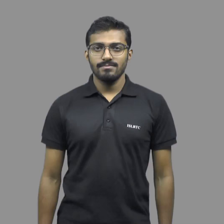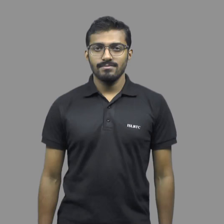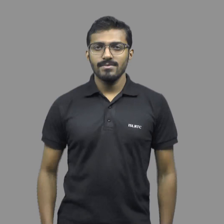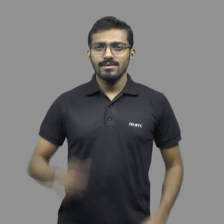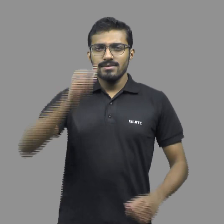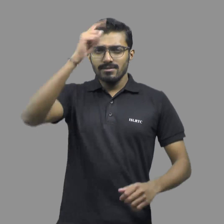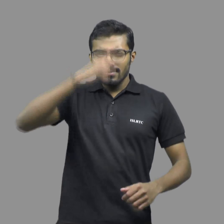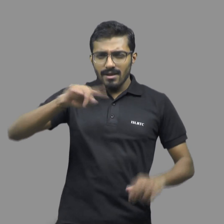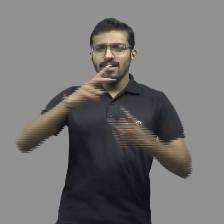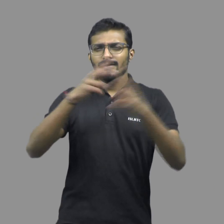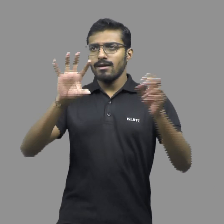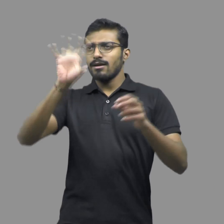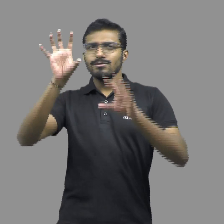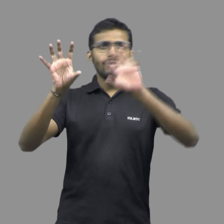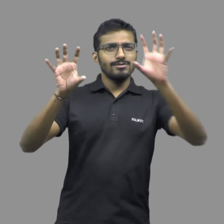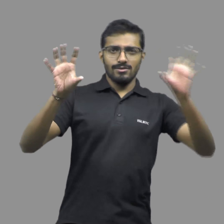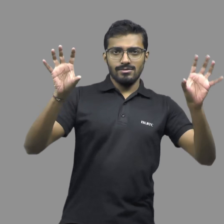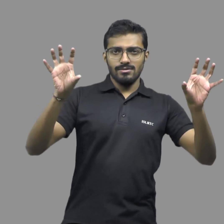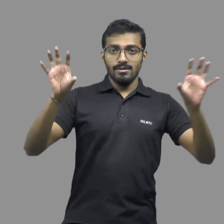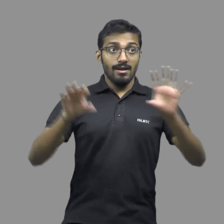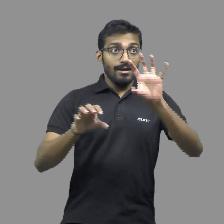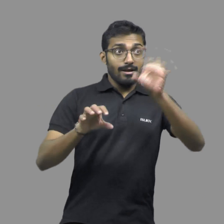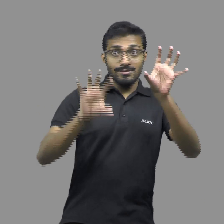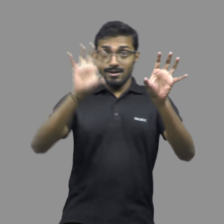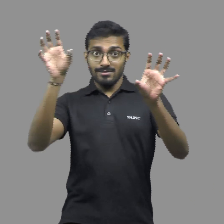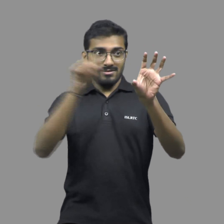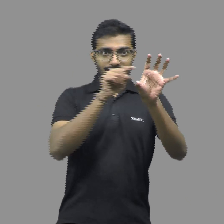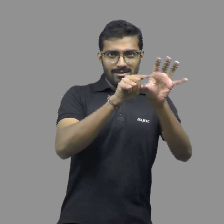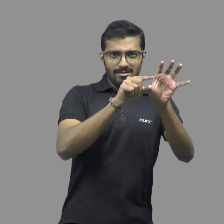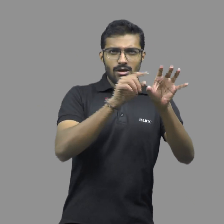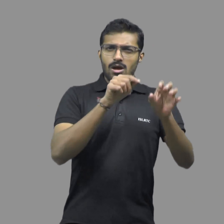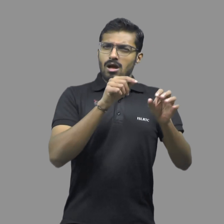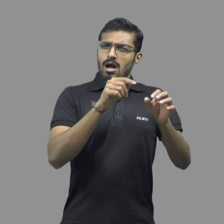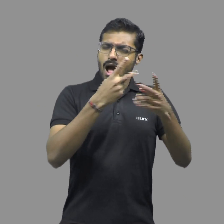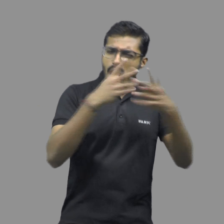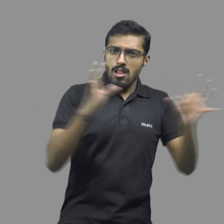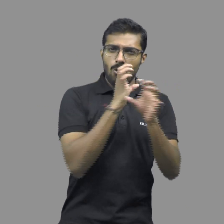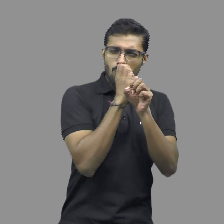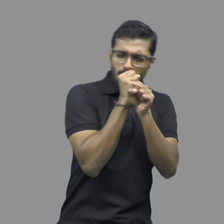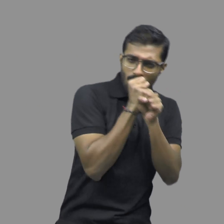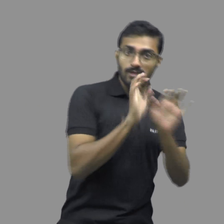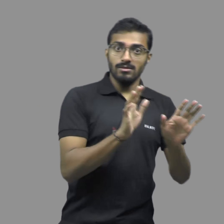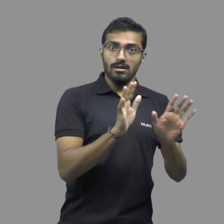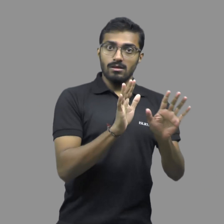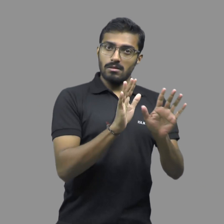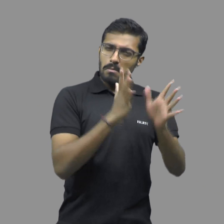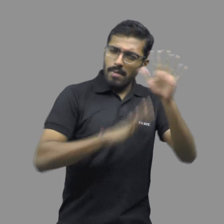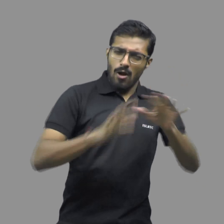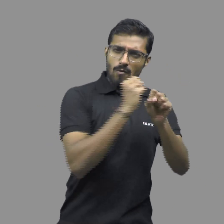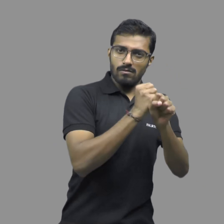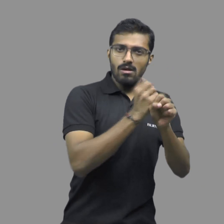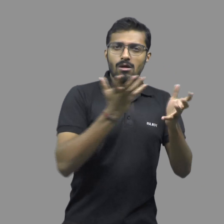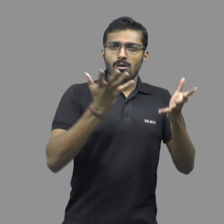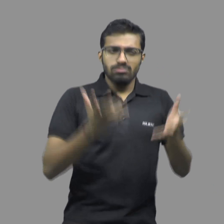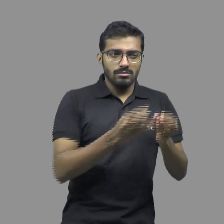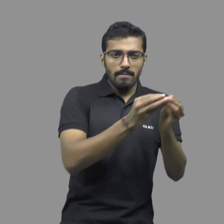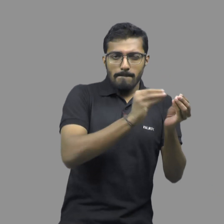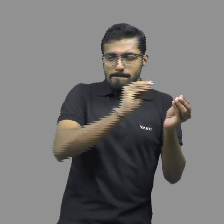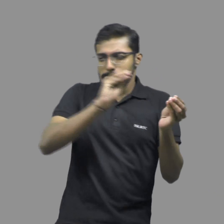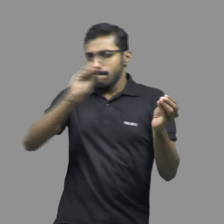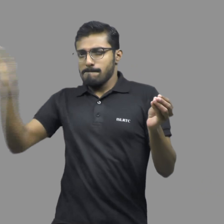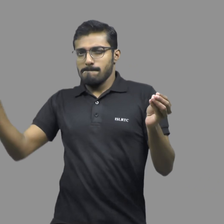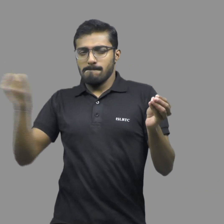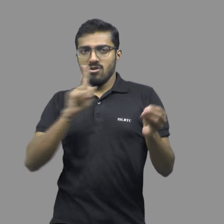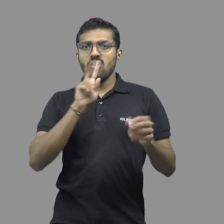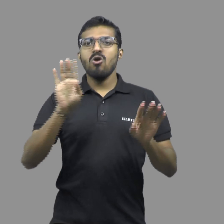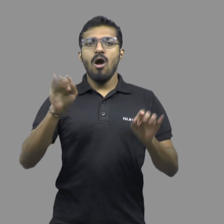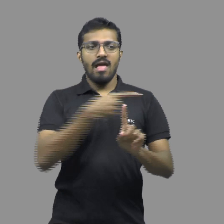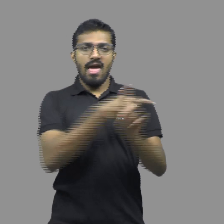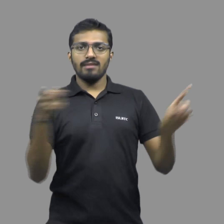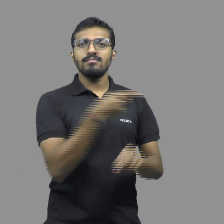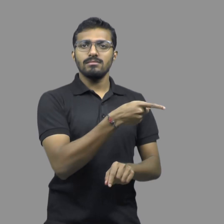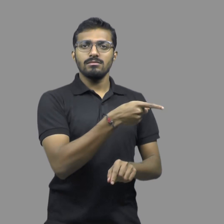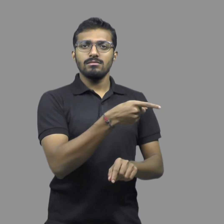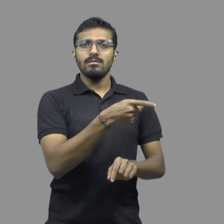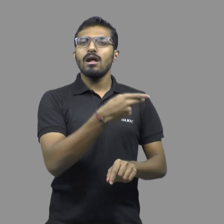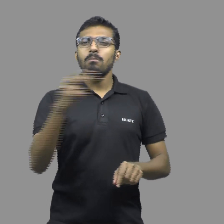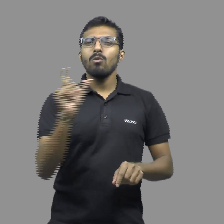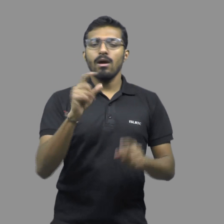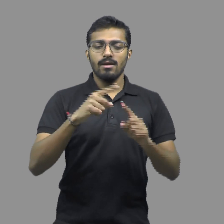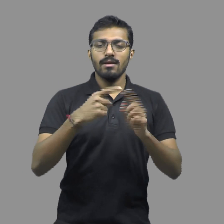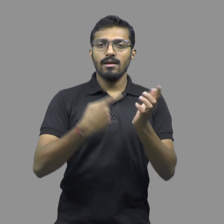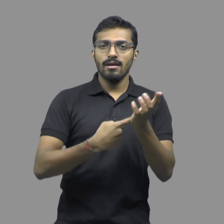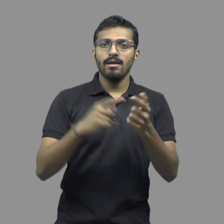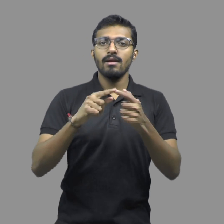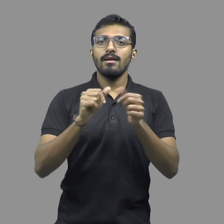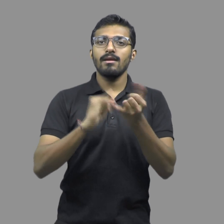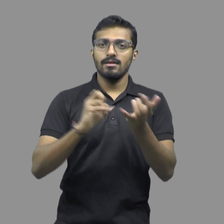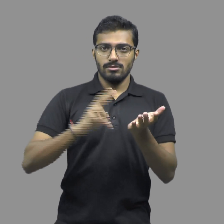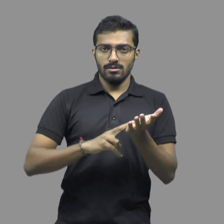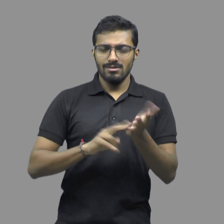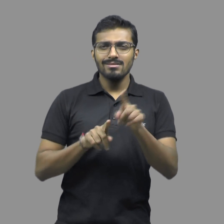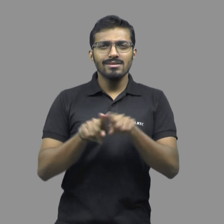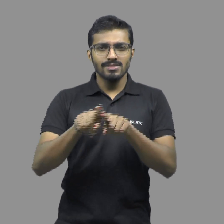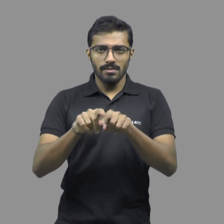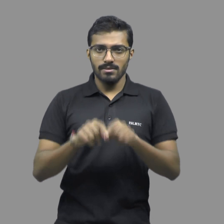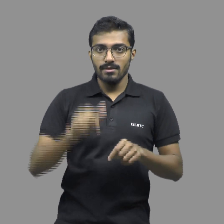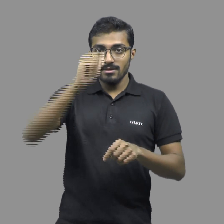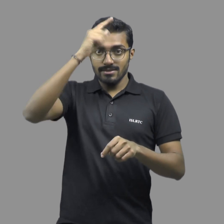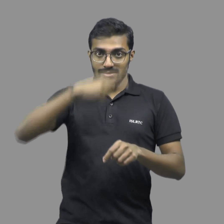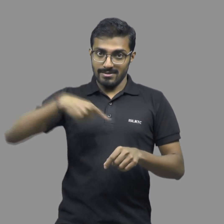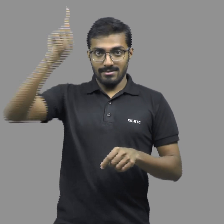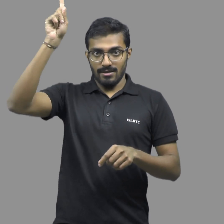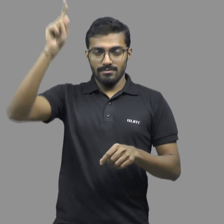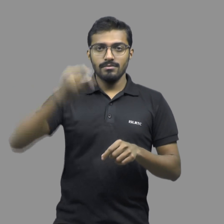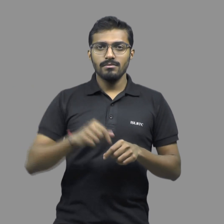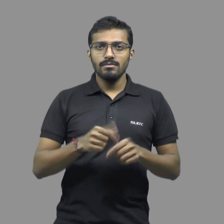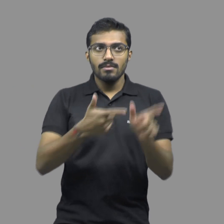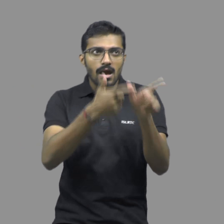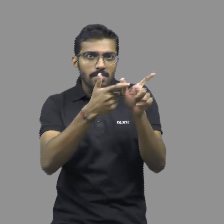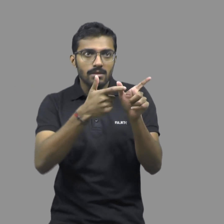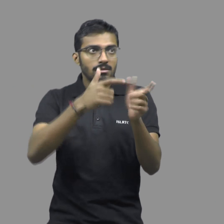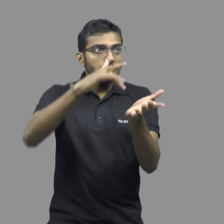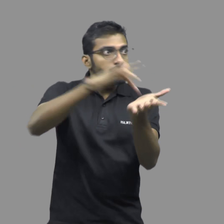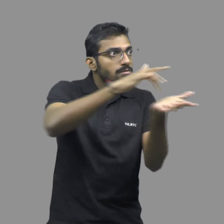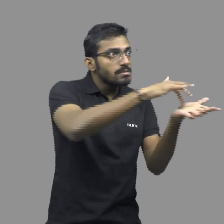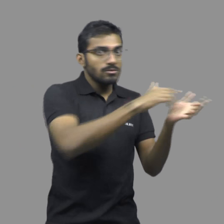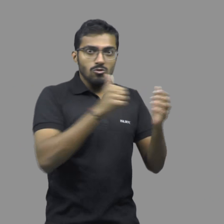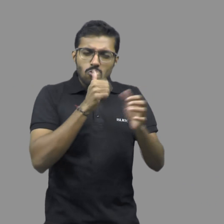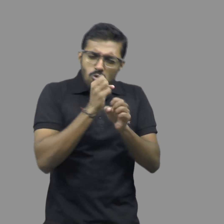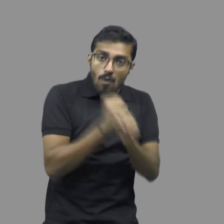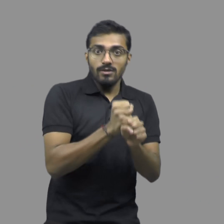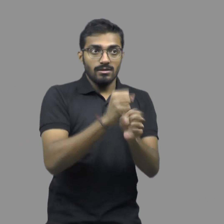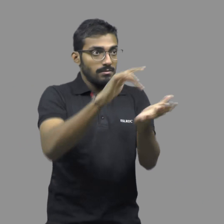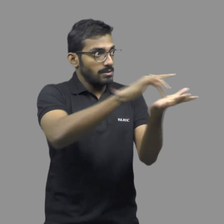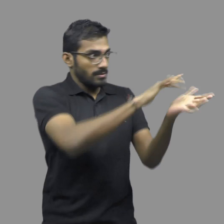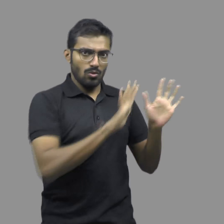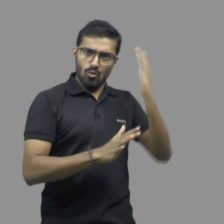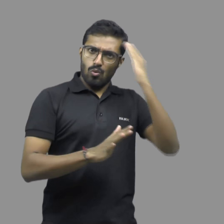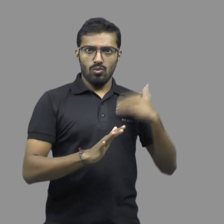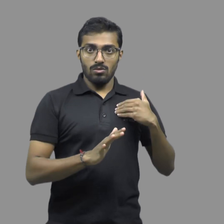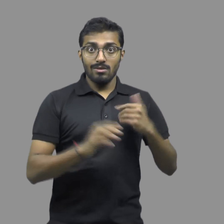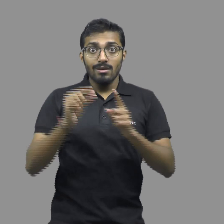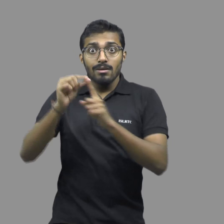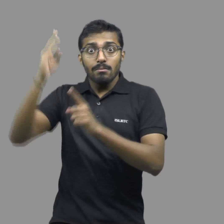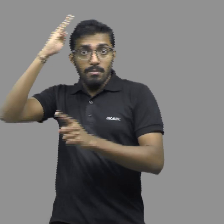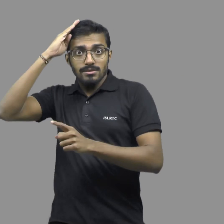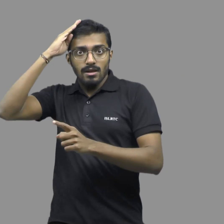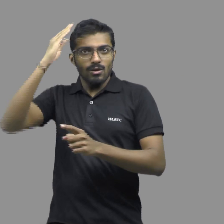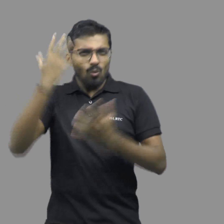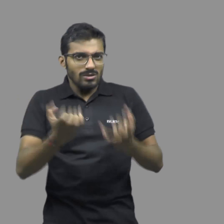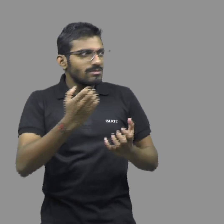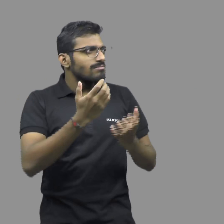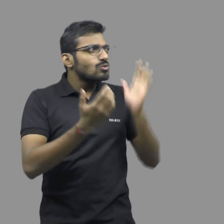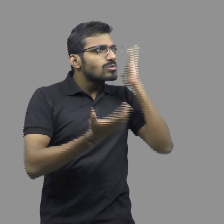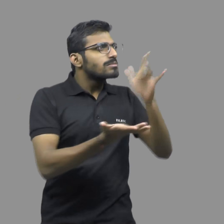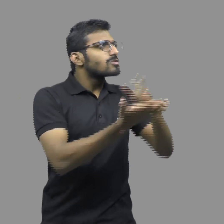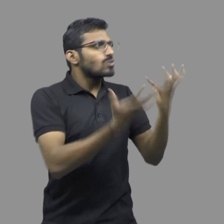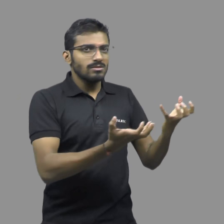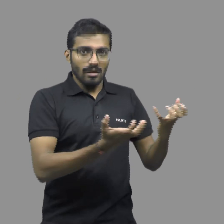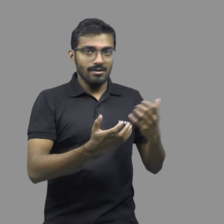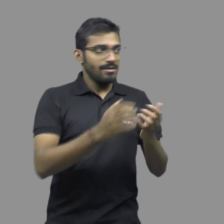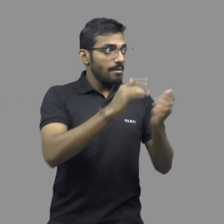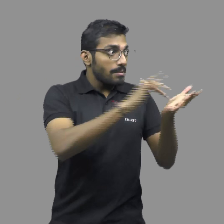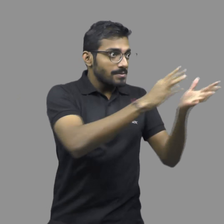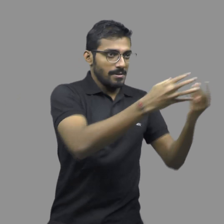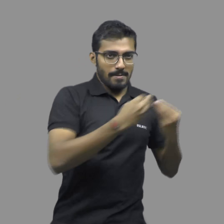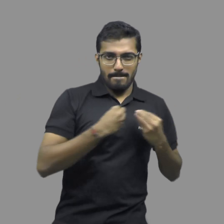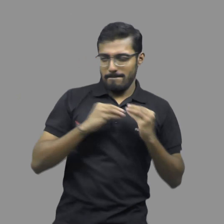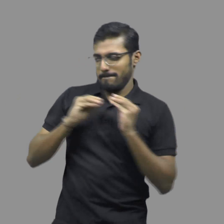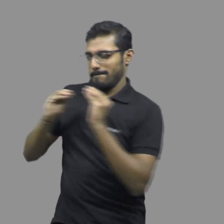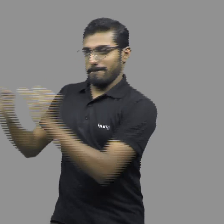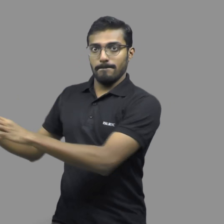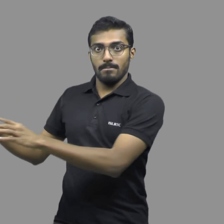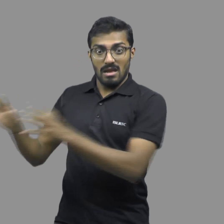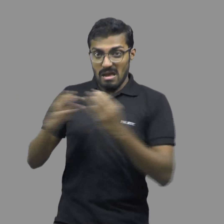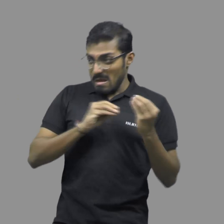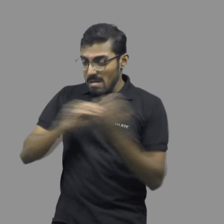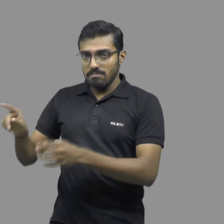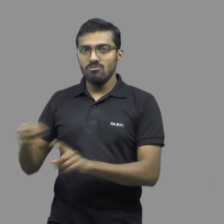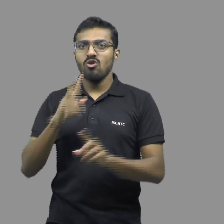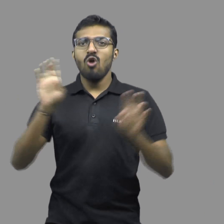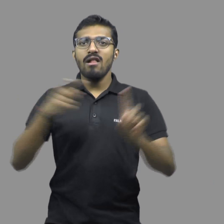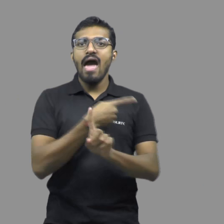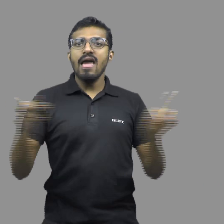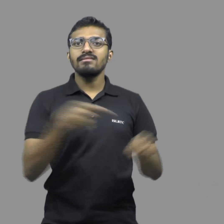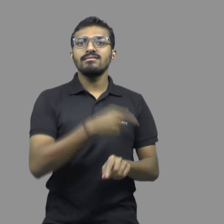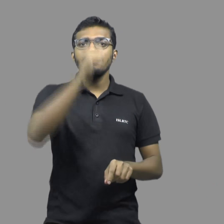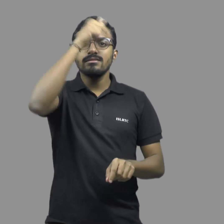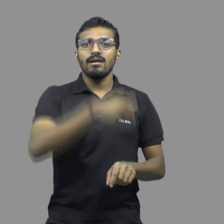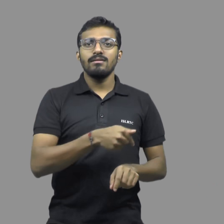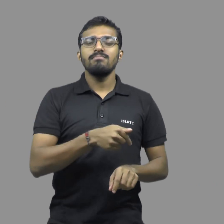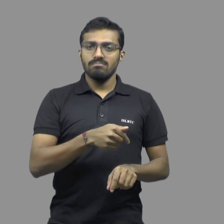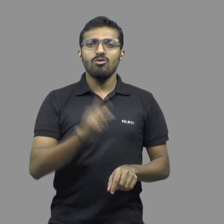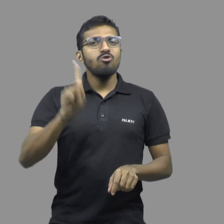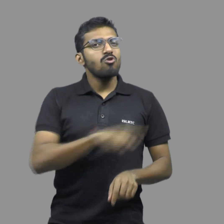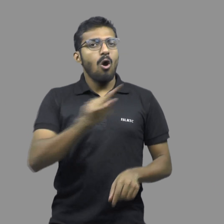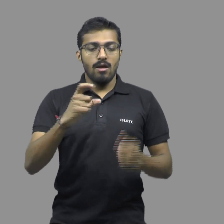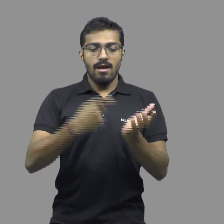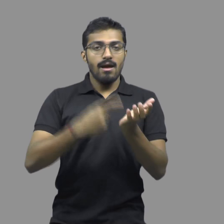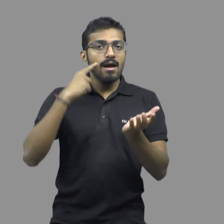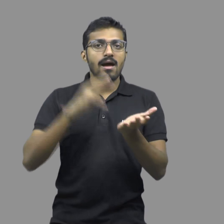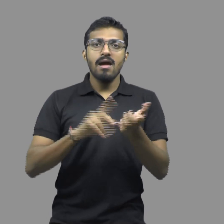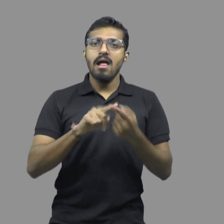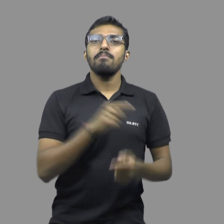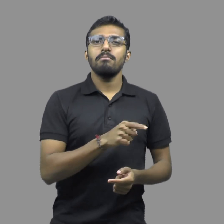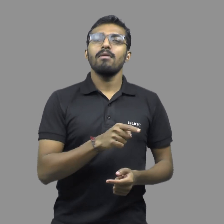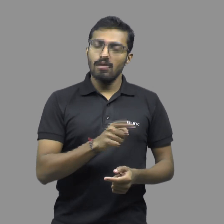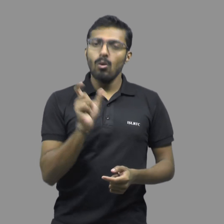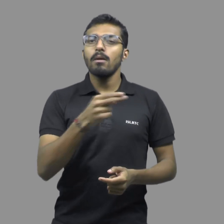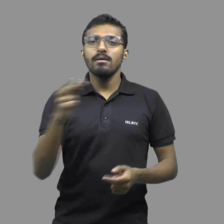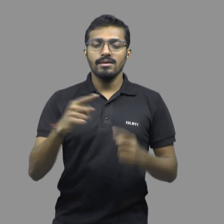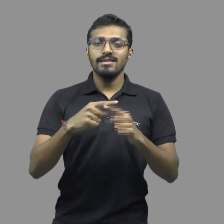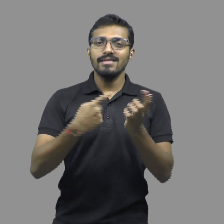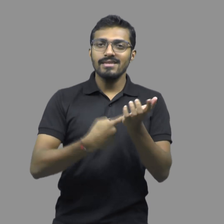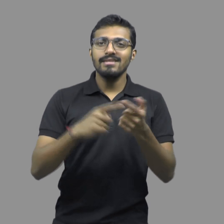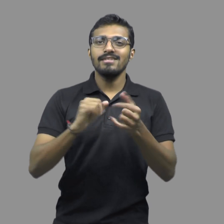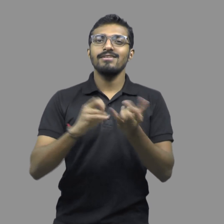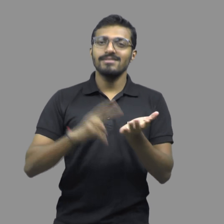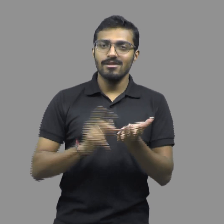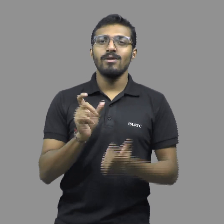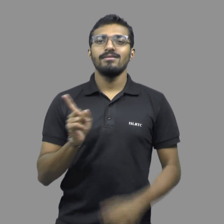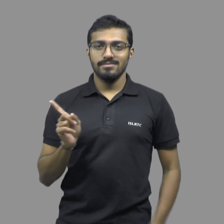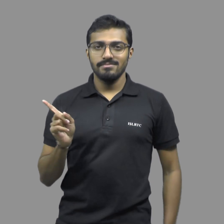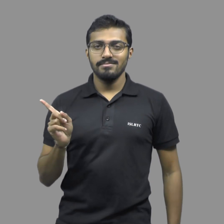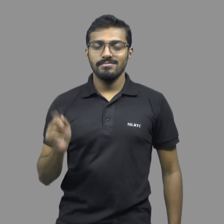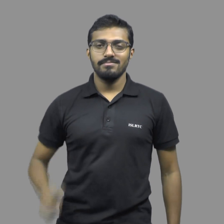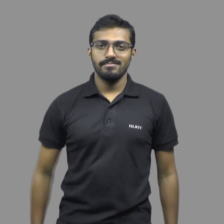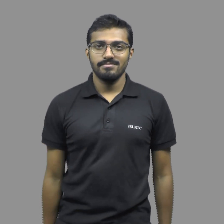Treason